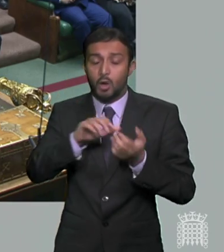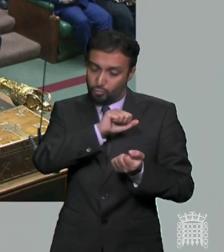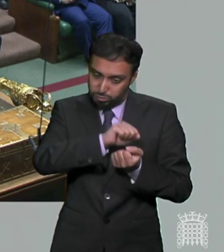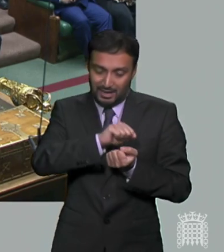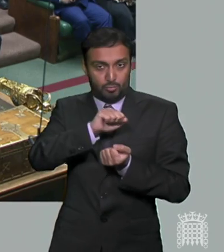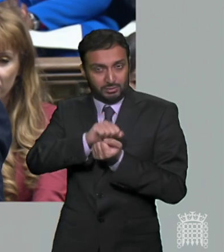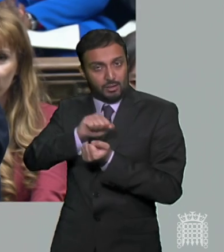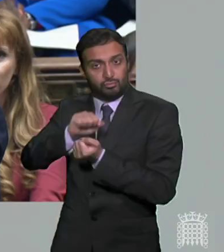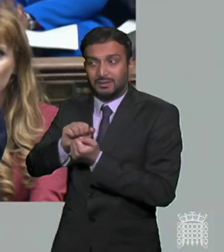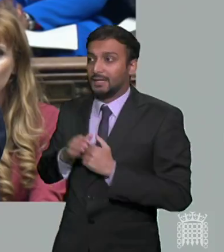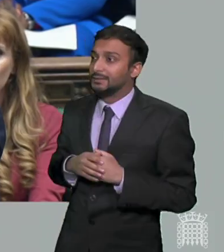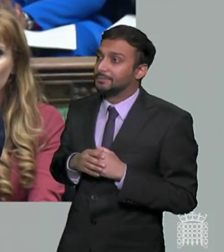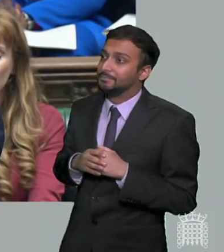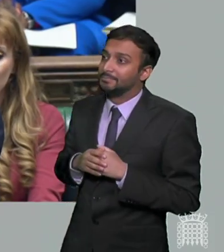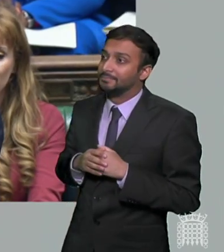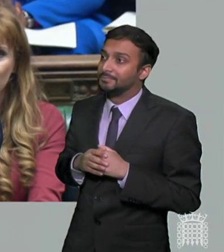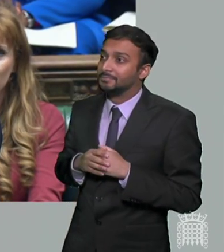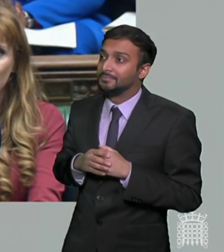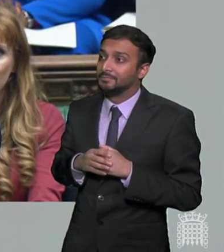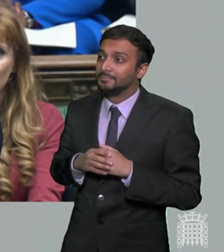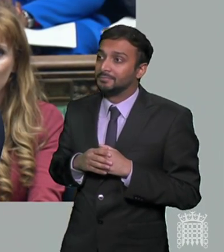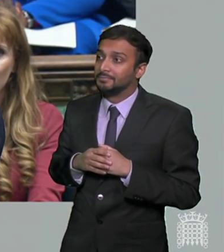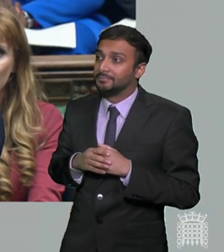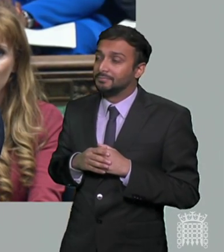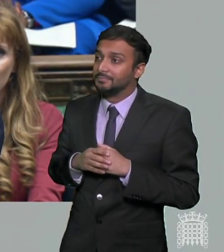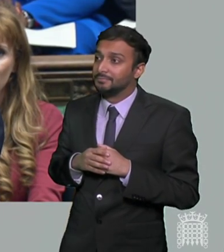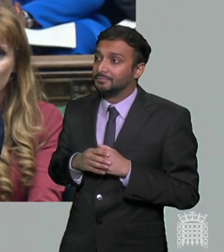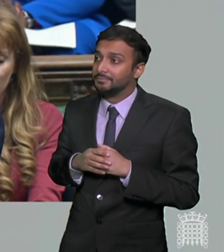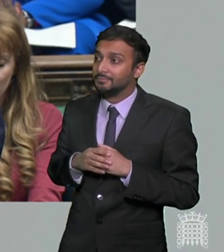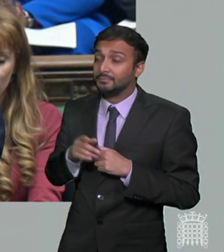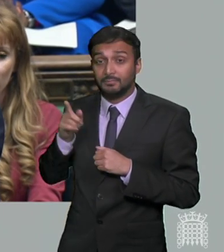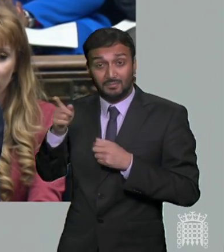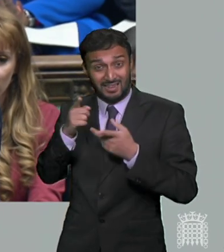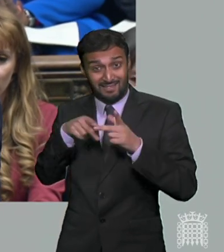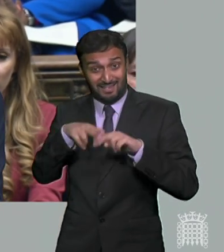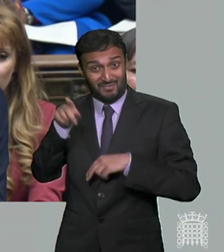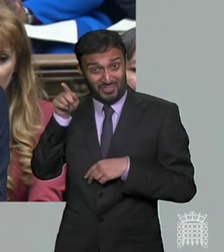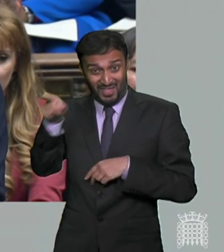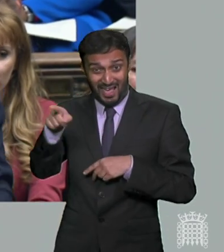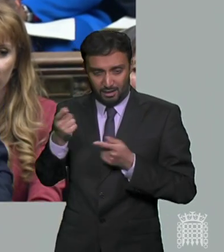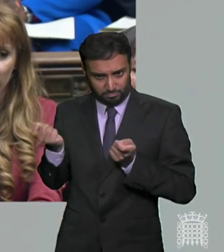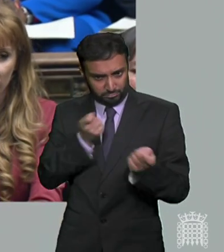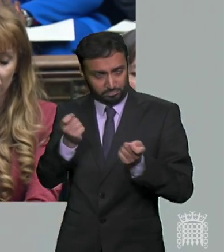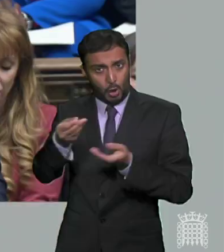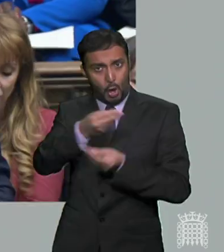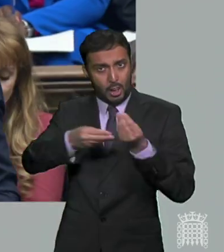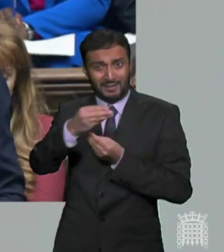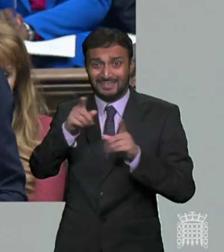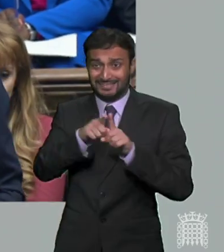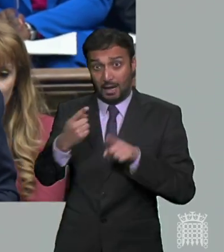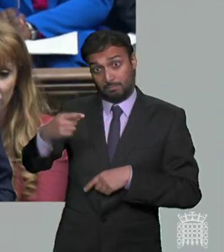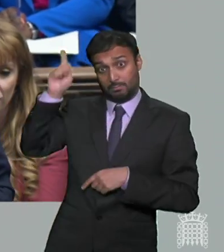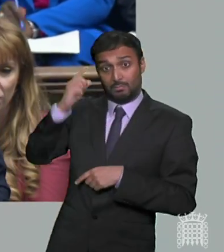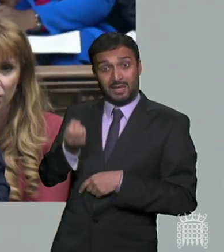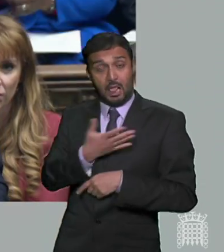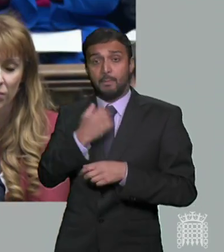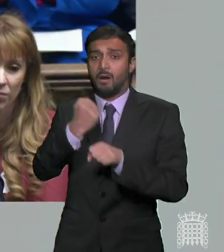If the Conservatives had grown the economy at the same rate as the last Labour Government, we would have tens of billions of pounds more to spend.